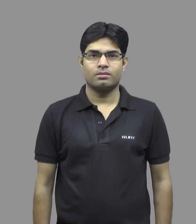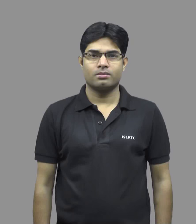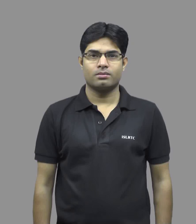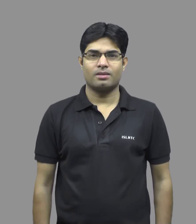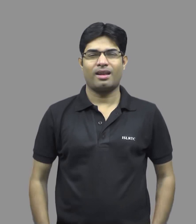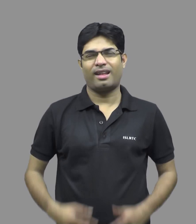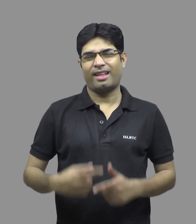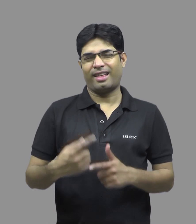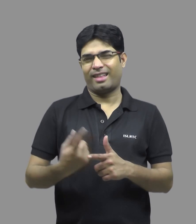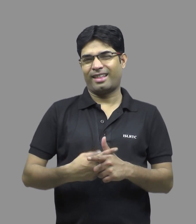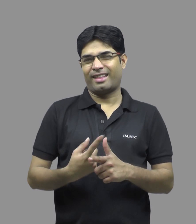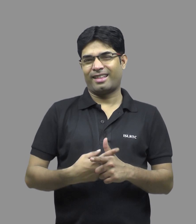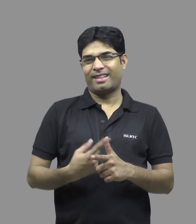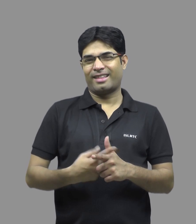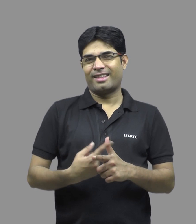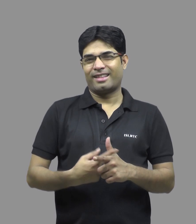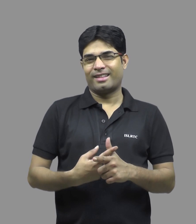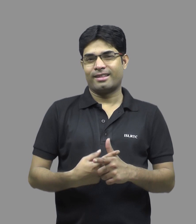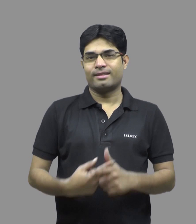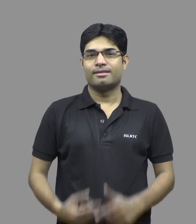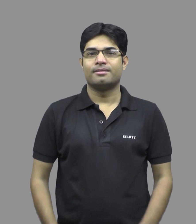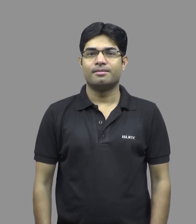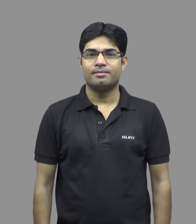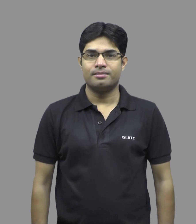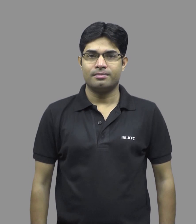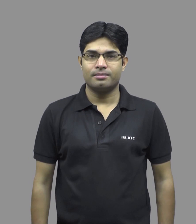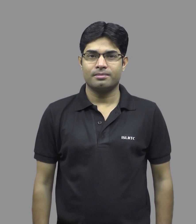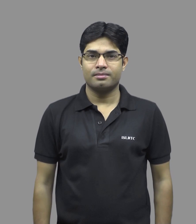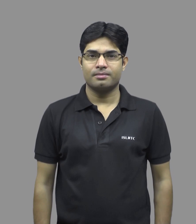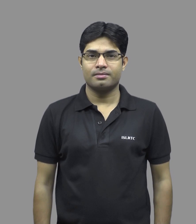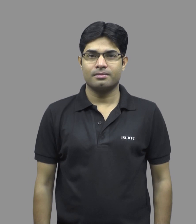Funny